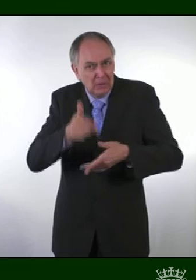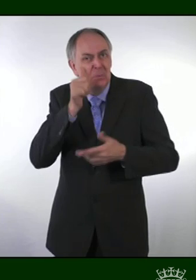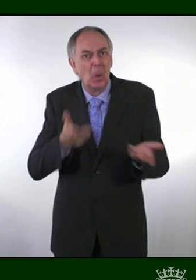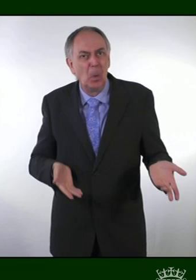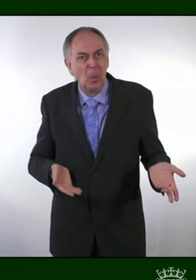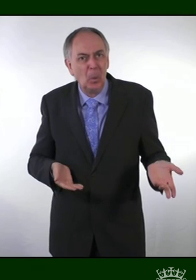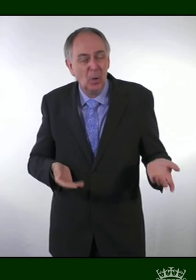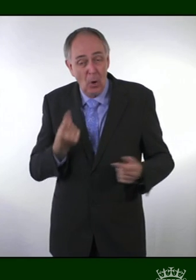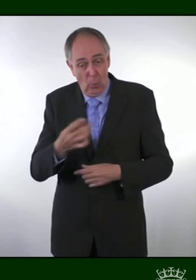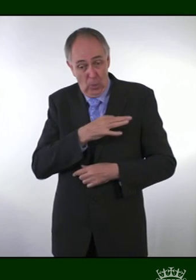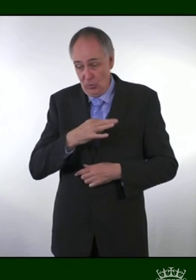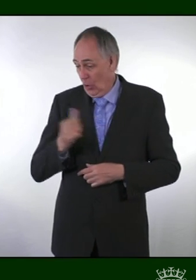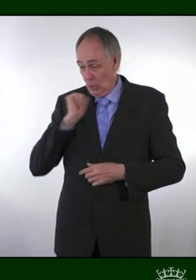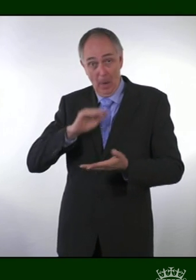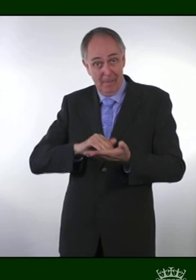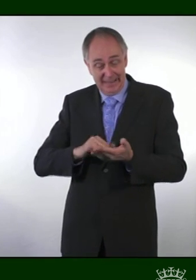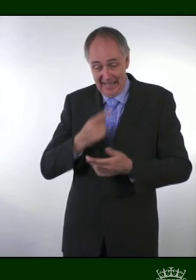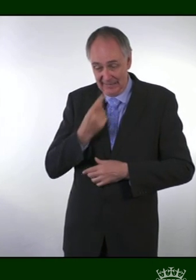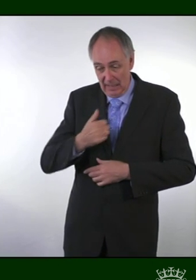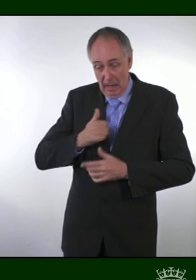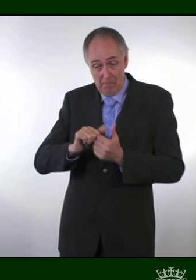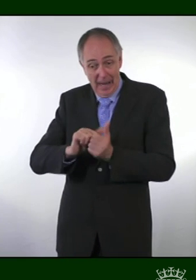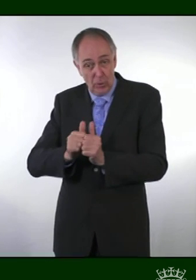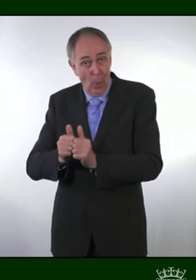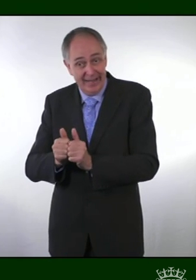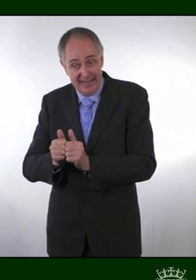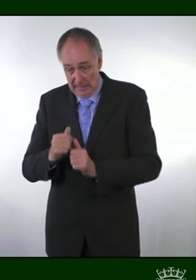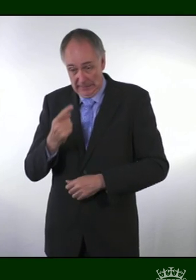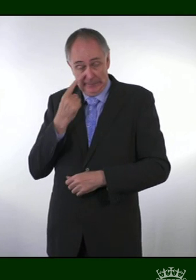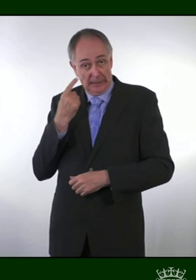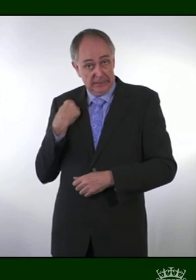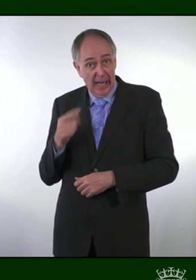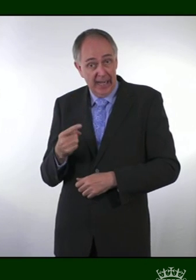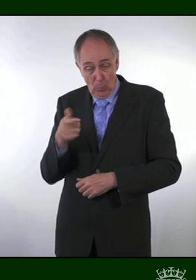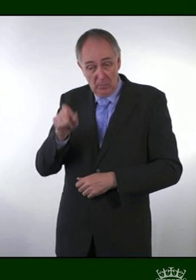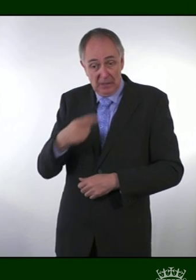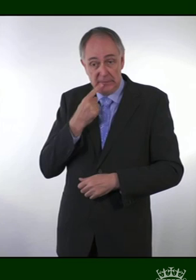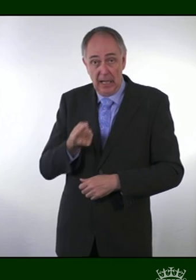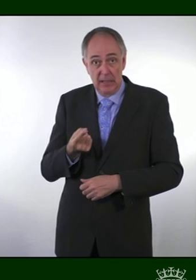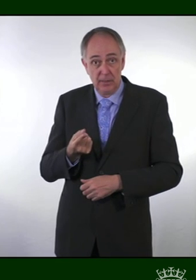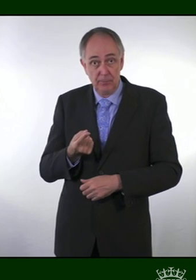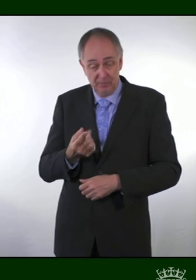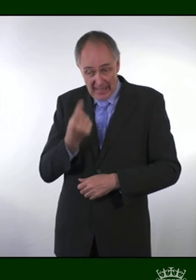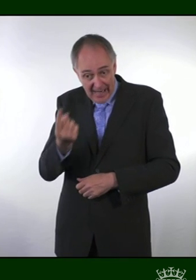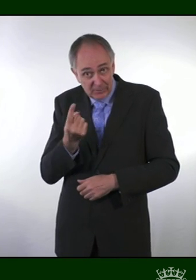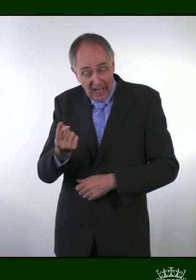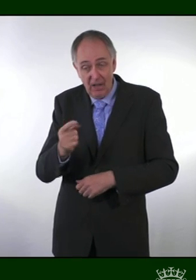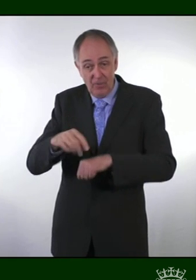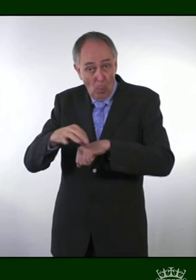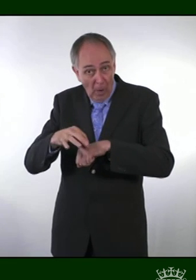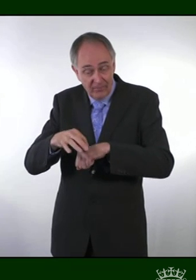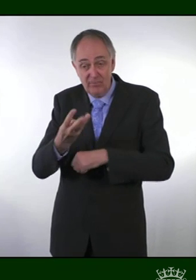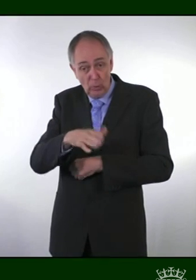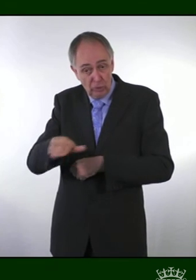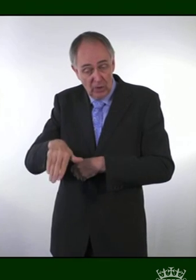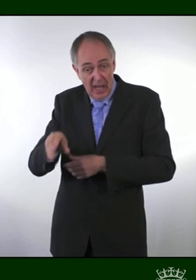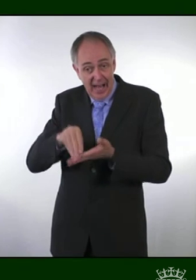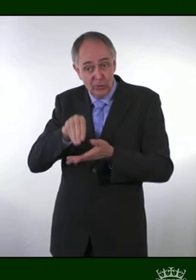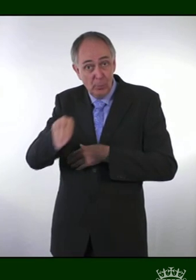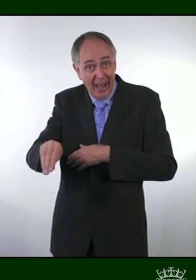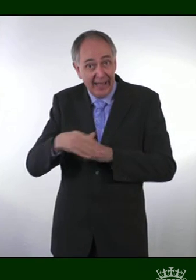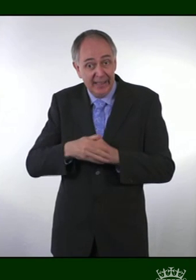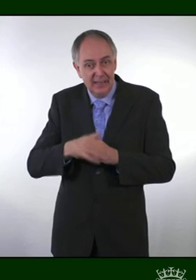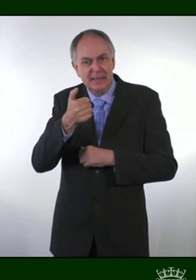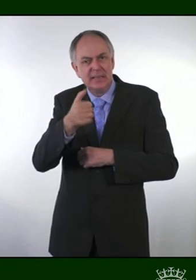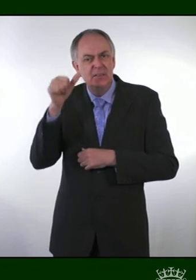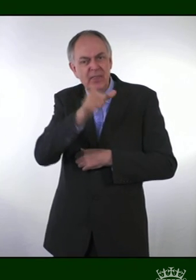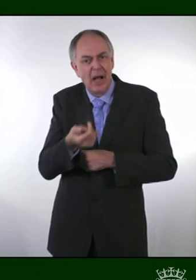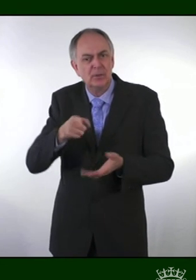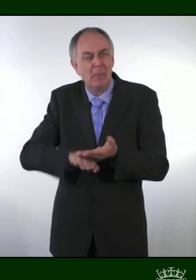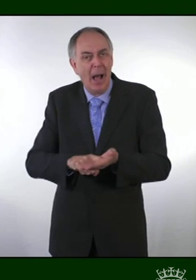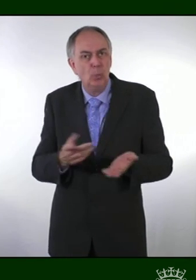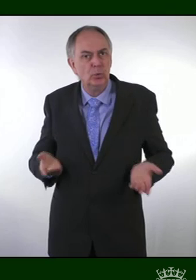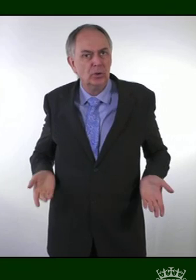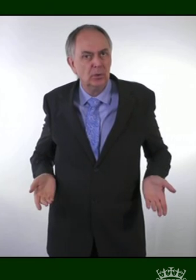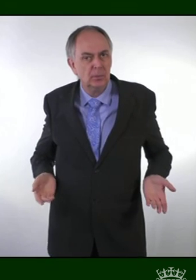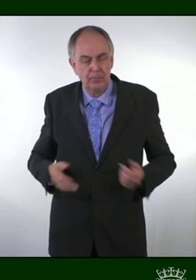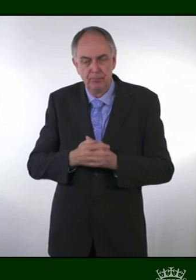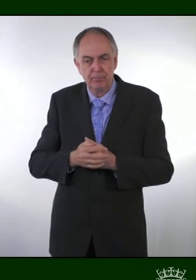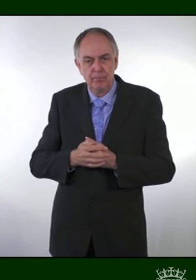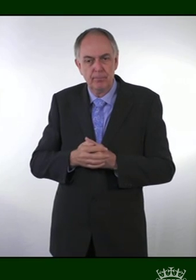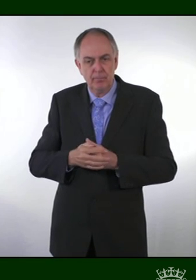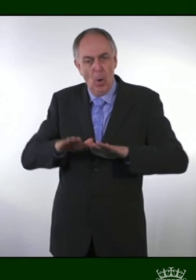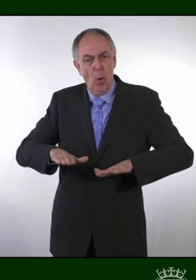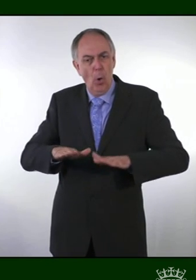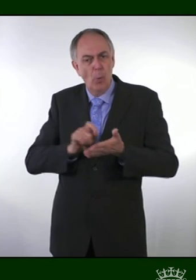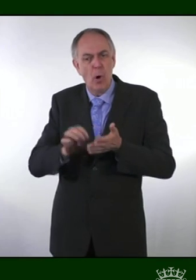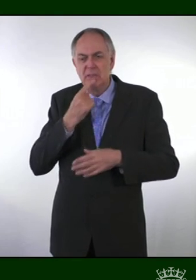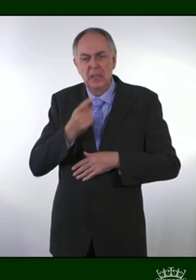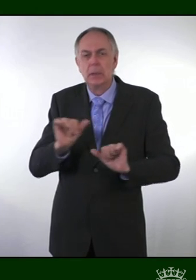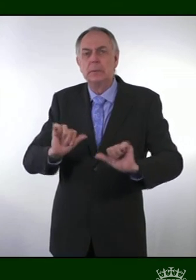One doctor was quoted on Monday as saying: “My colleagues who have applied, even yesterday, one of them said he had to pay for himself, his wife and four kids so that is £6,000…The Home Office is…saying that…nothing has been implemented”.